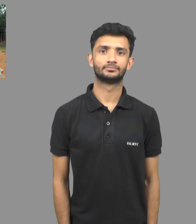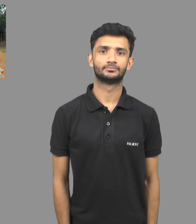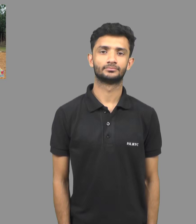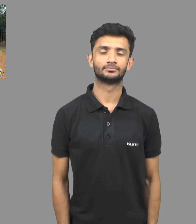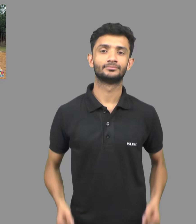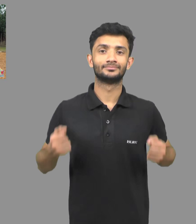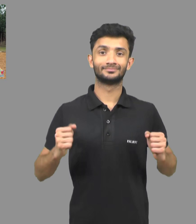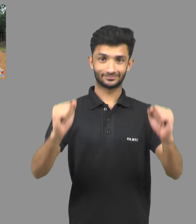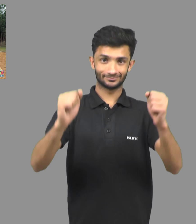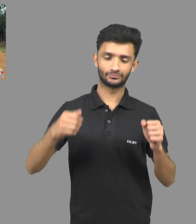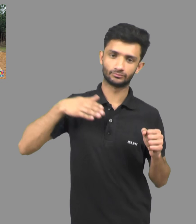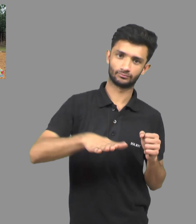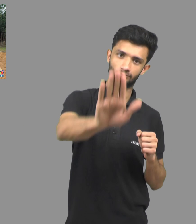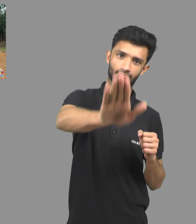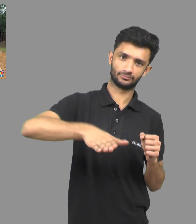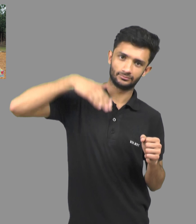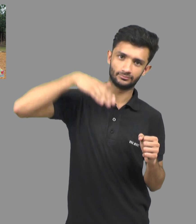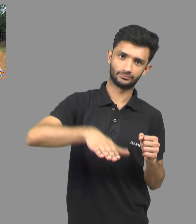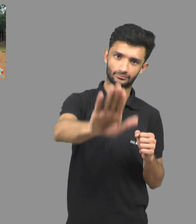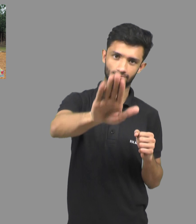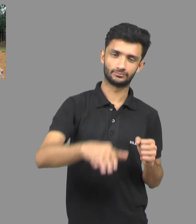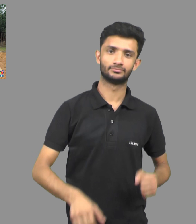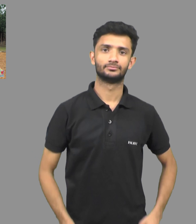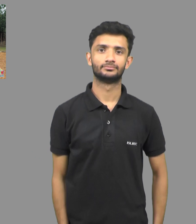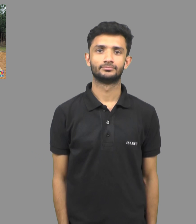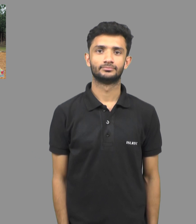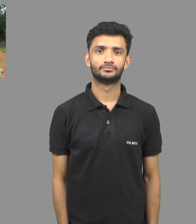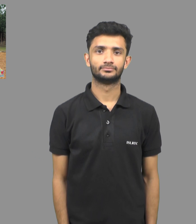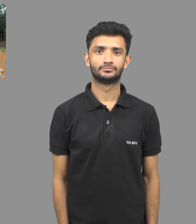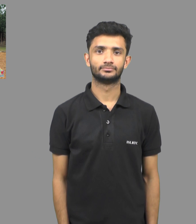Swing